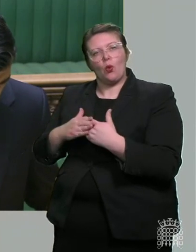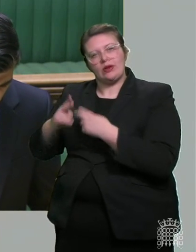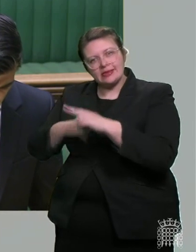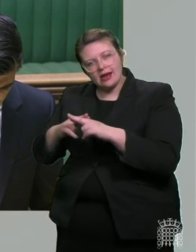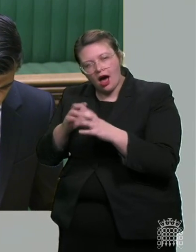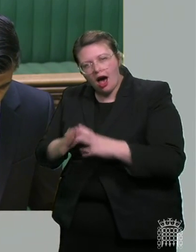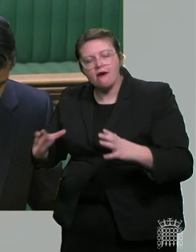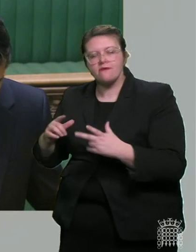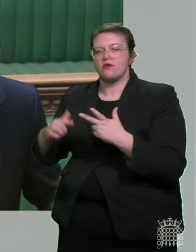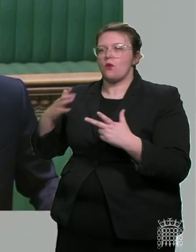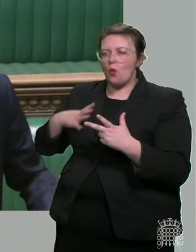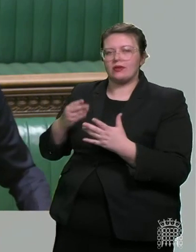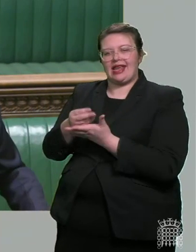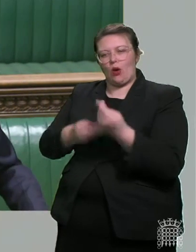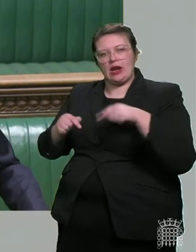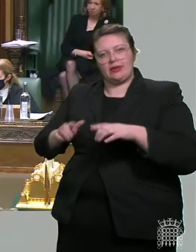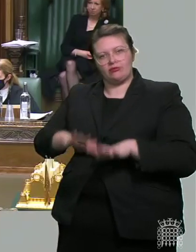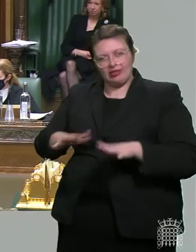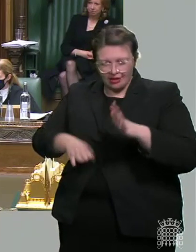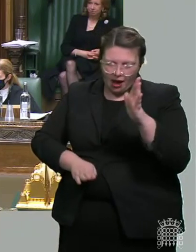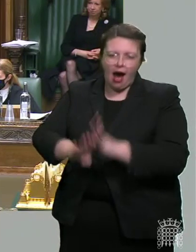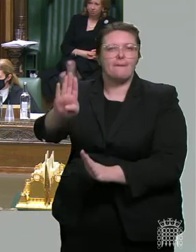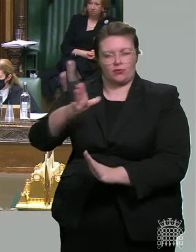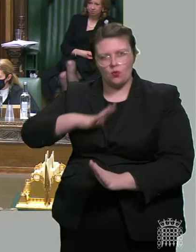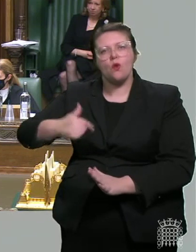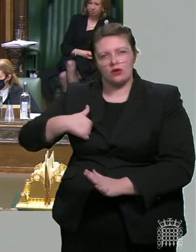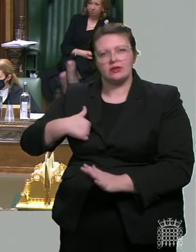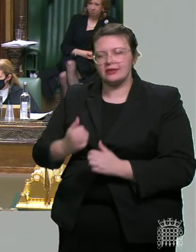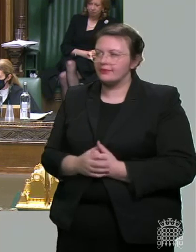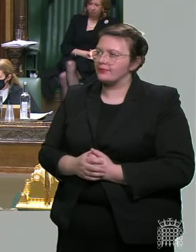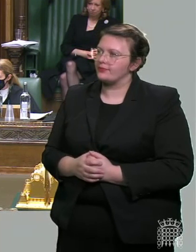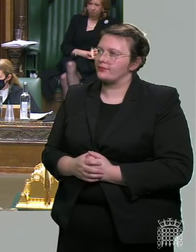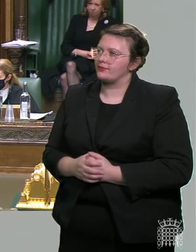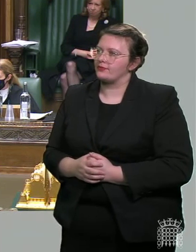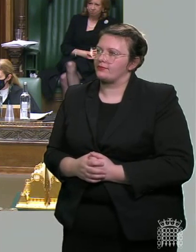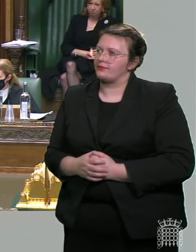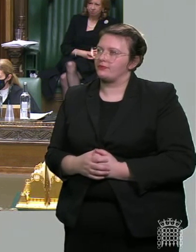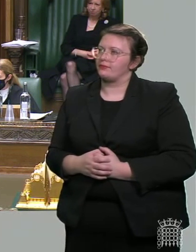Let me now turn to duties.